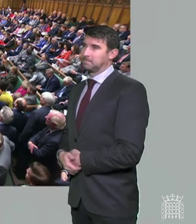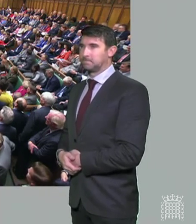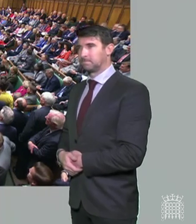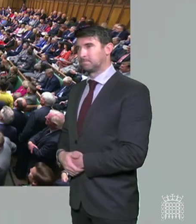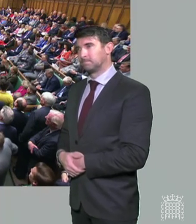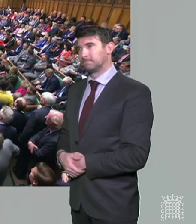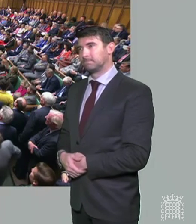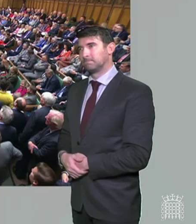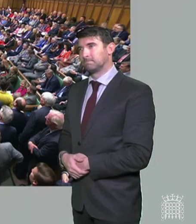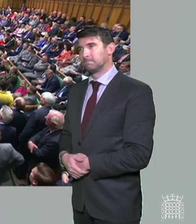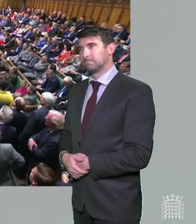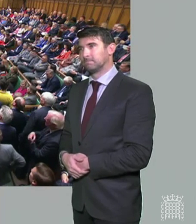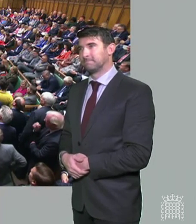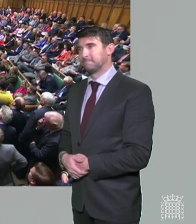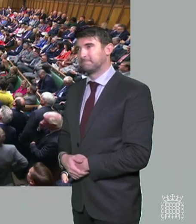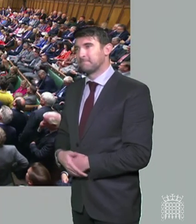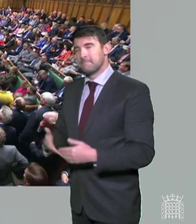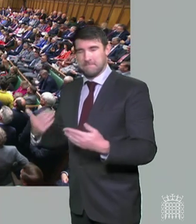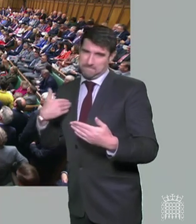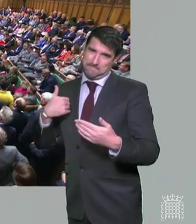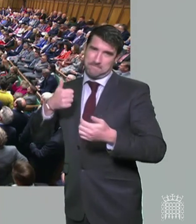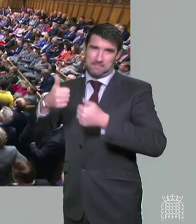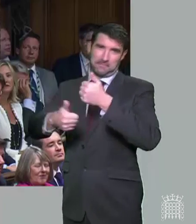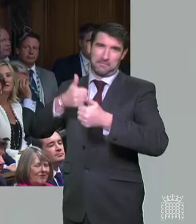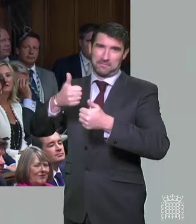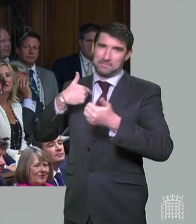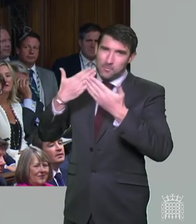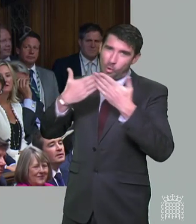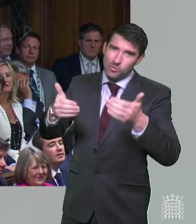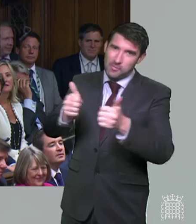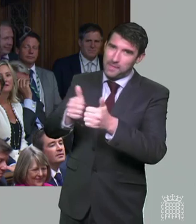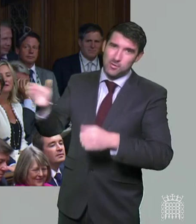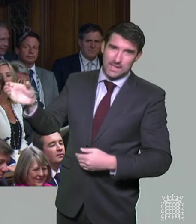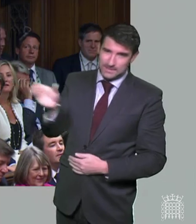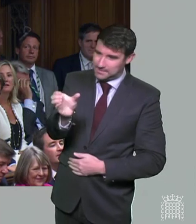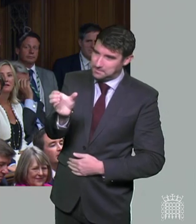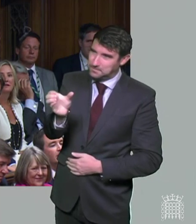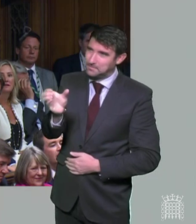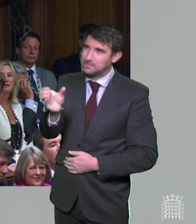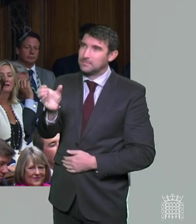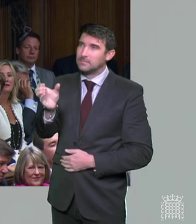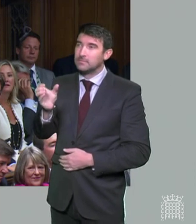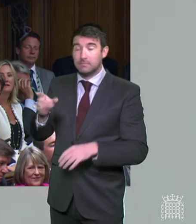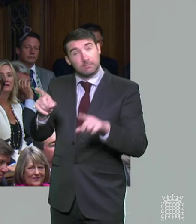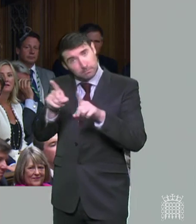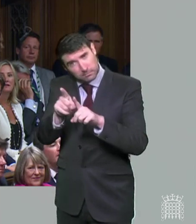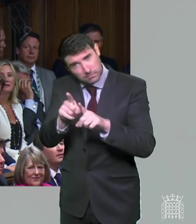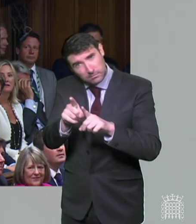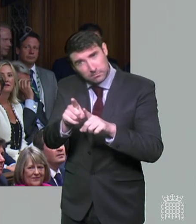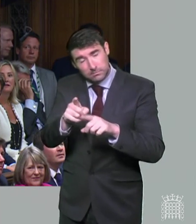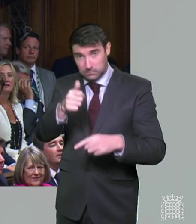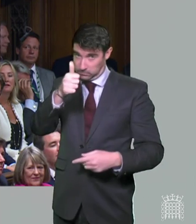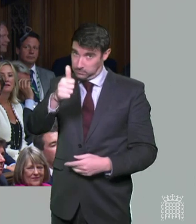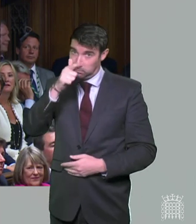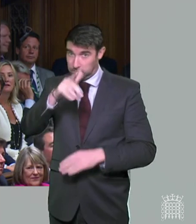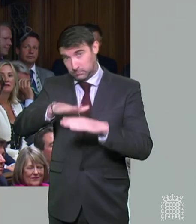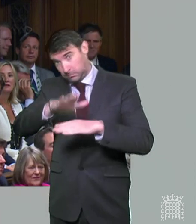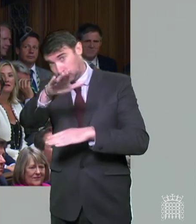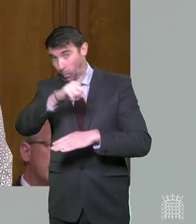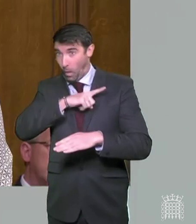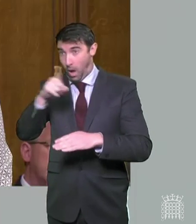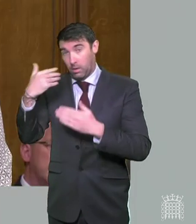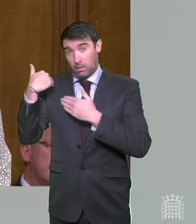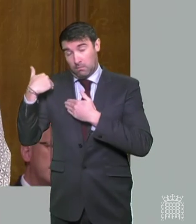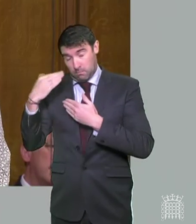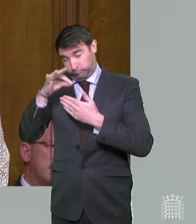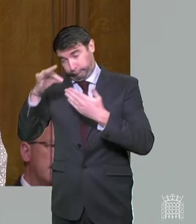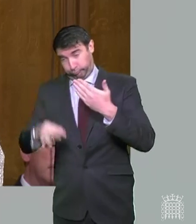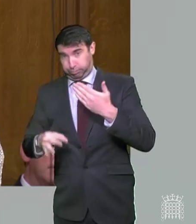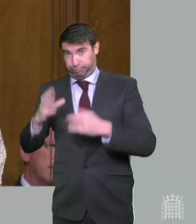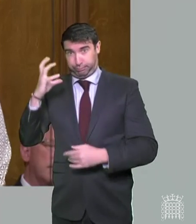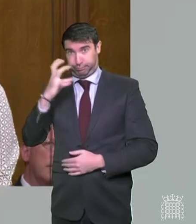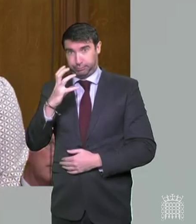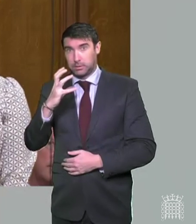May I warmly congratulate my right honourable Friend and welcome her to her place, but may I also wish her the very best with the heavy responsibilities that she now bears?